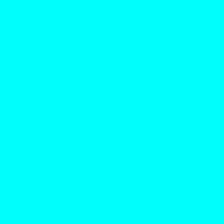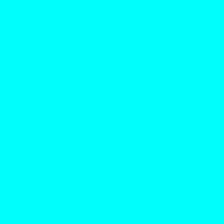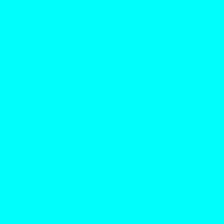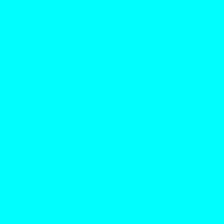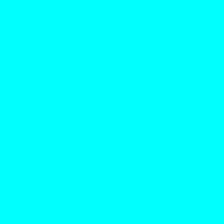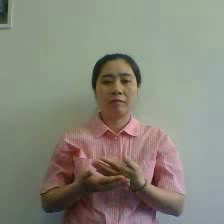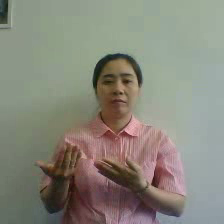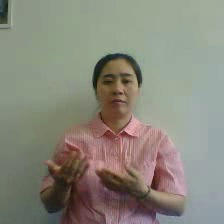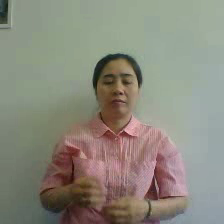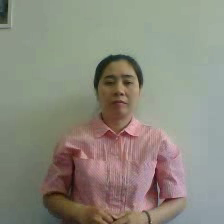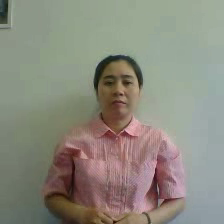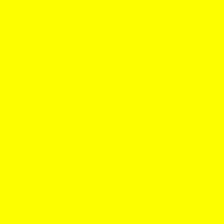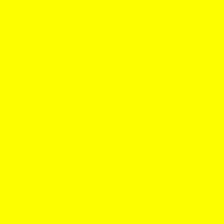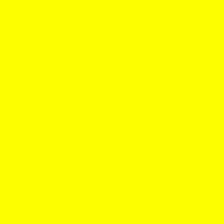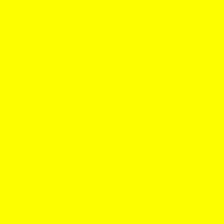Dễ